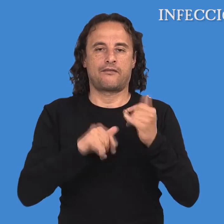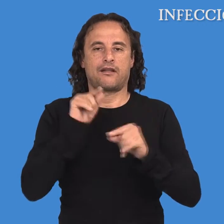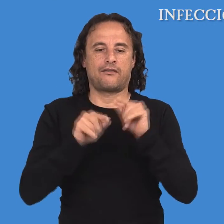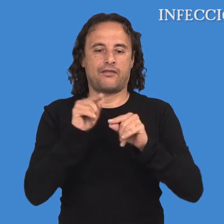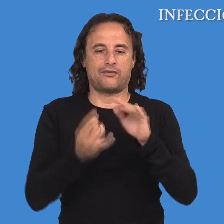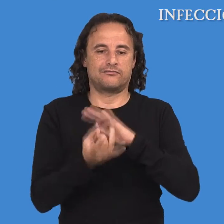virus